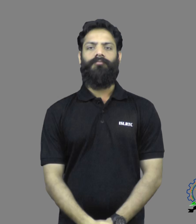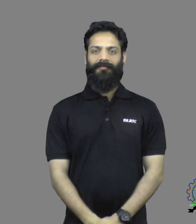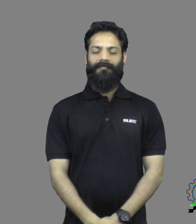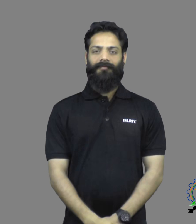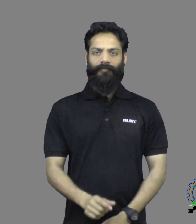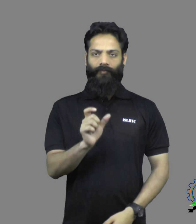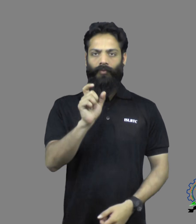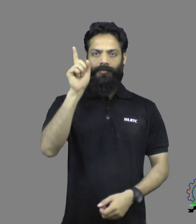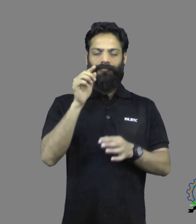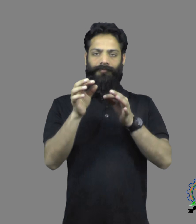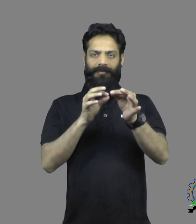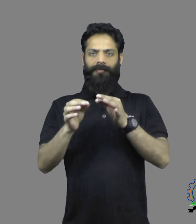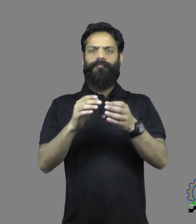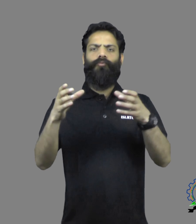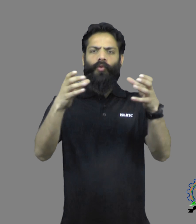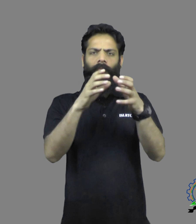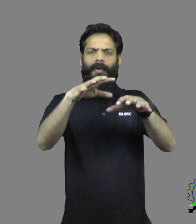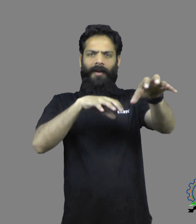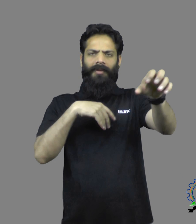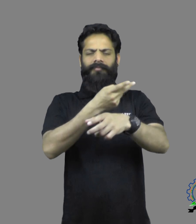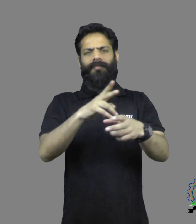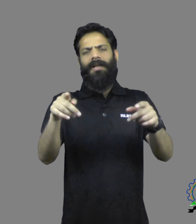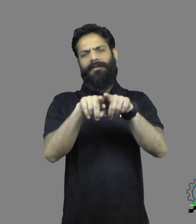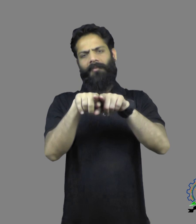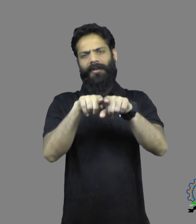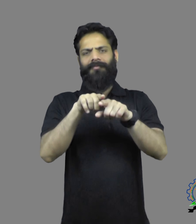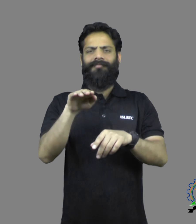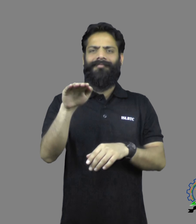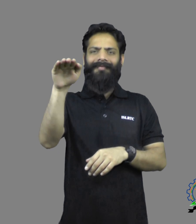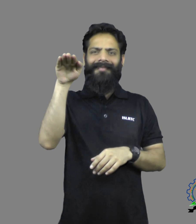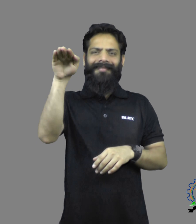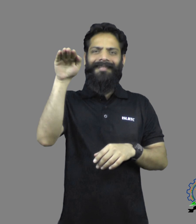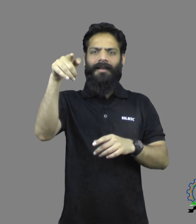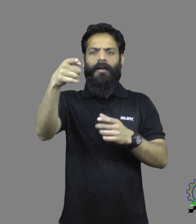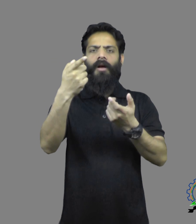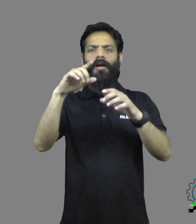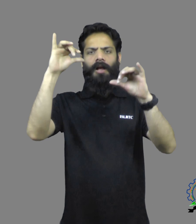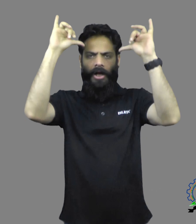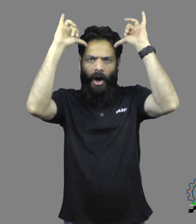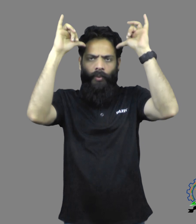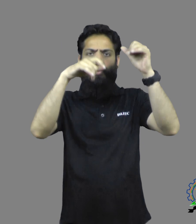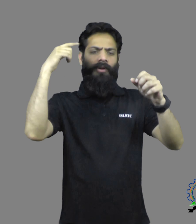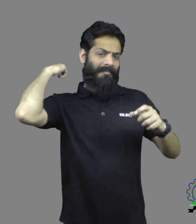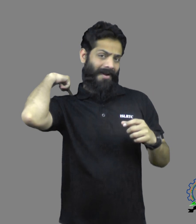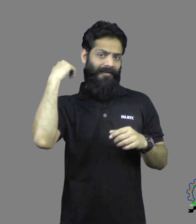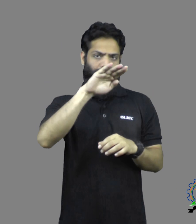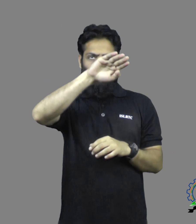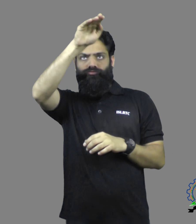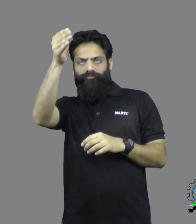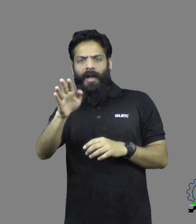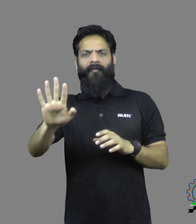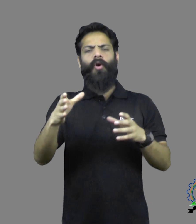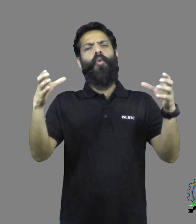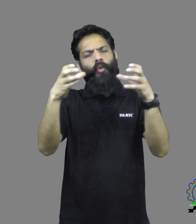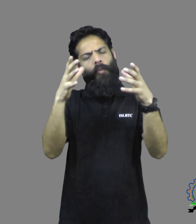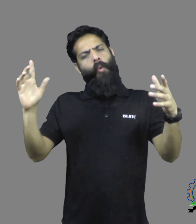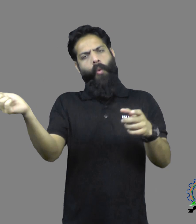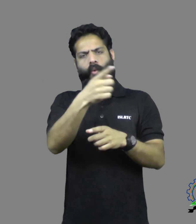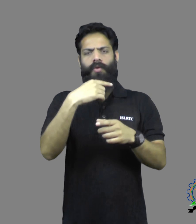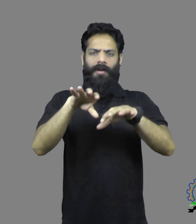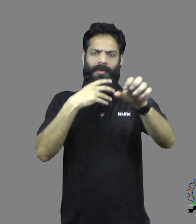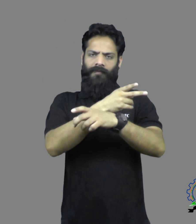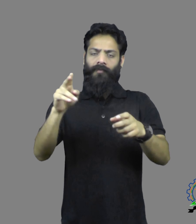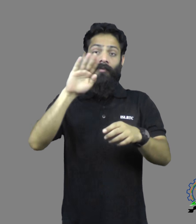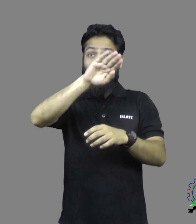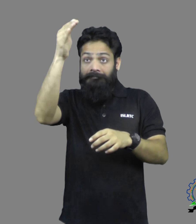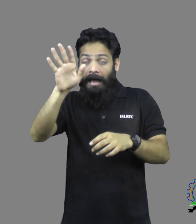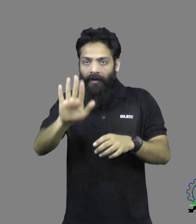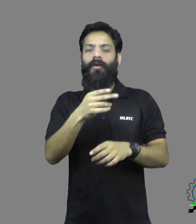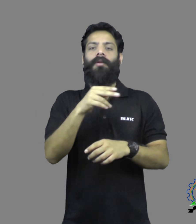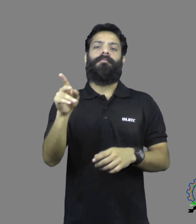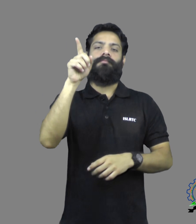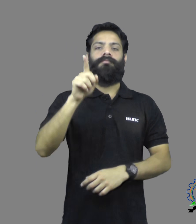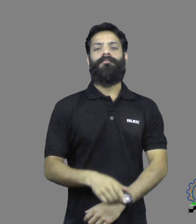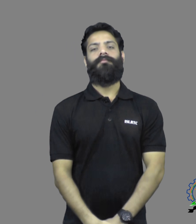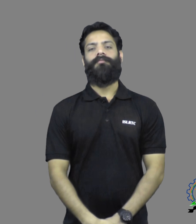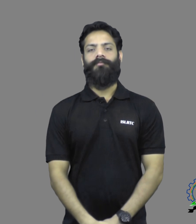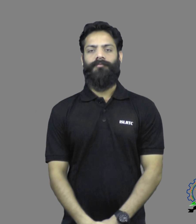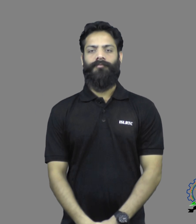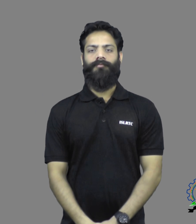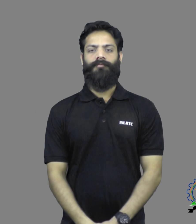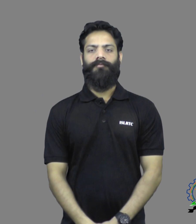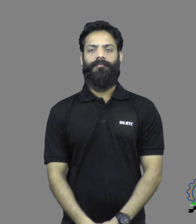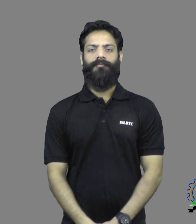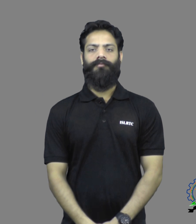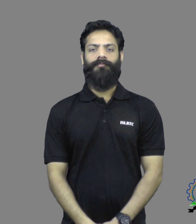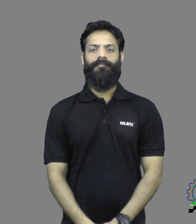Humped